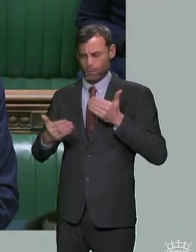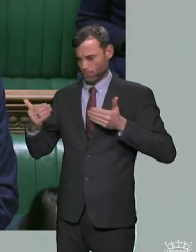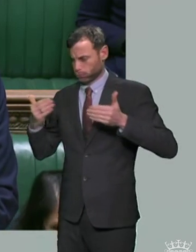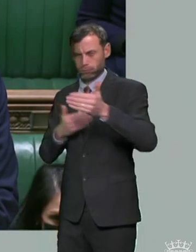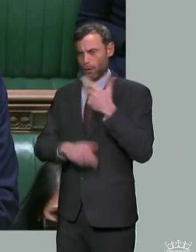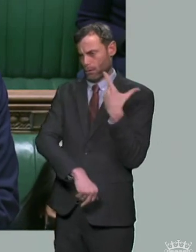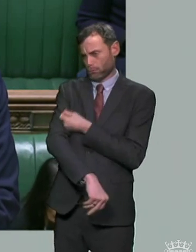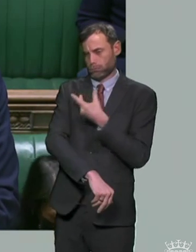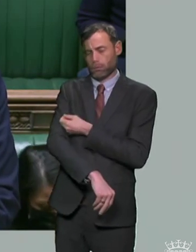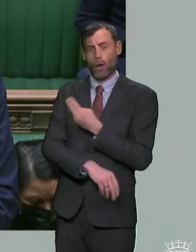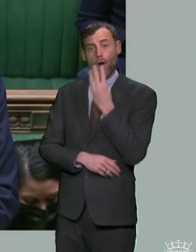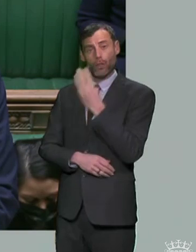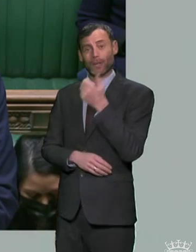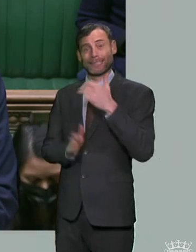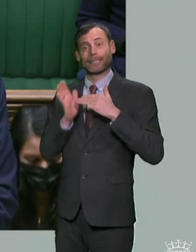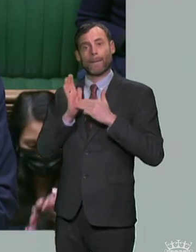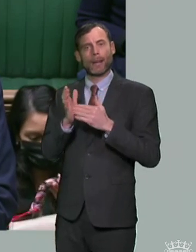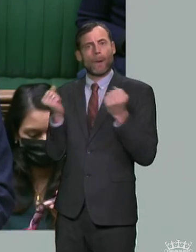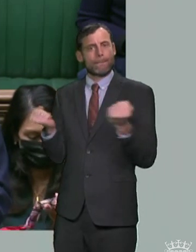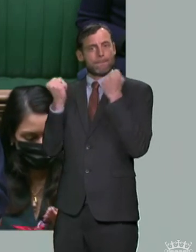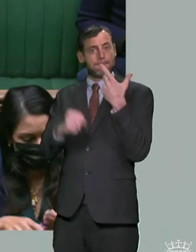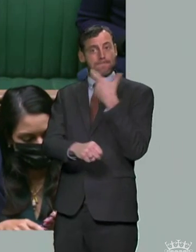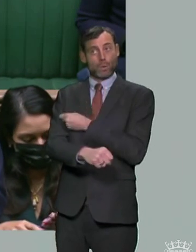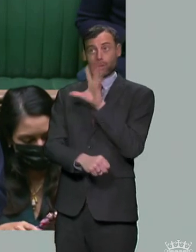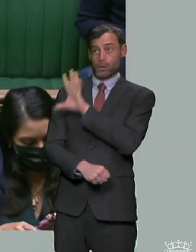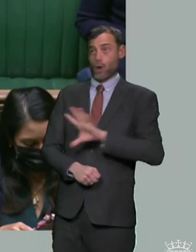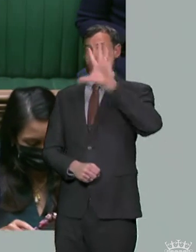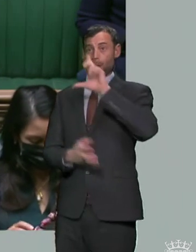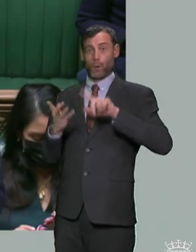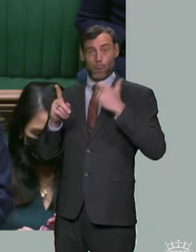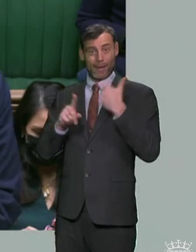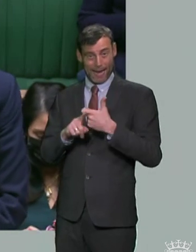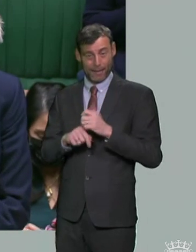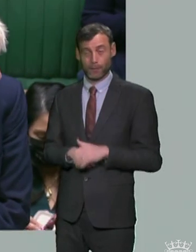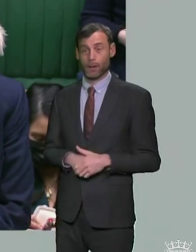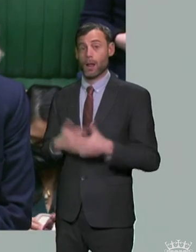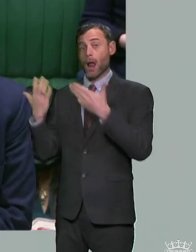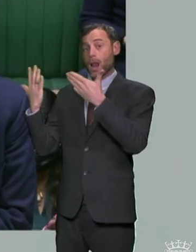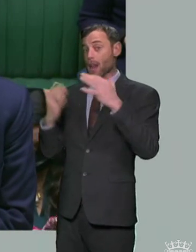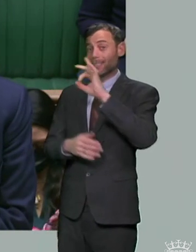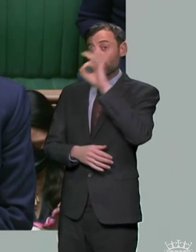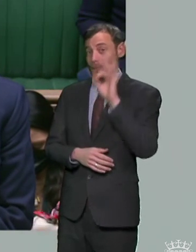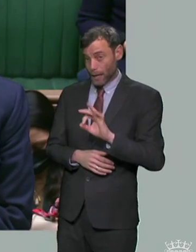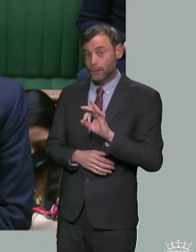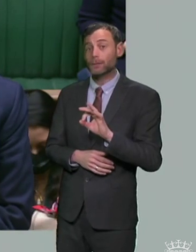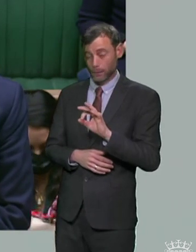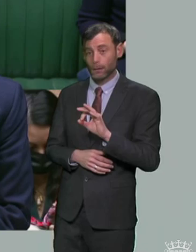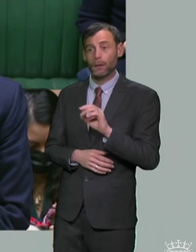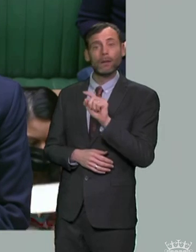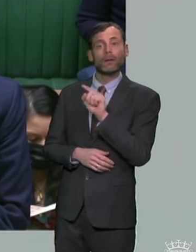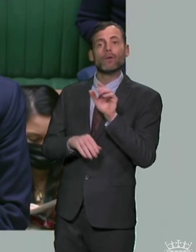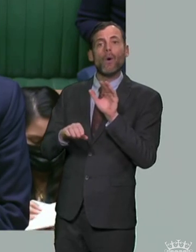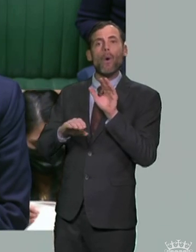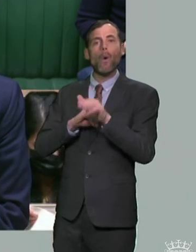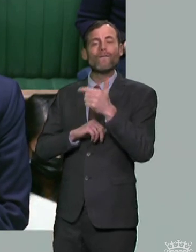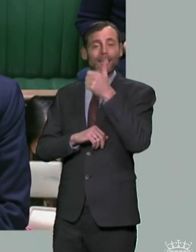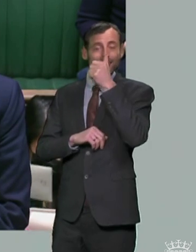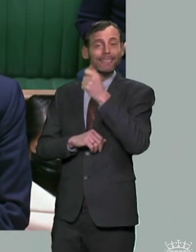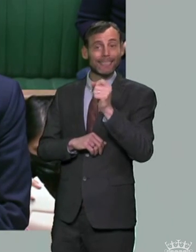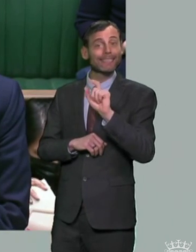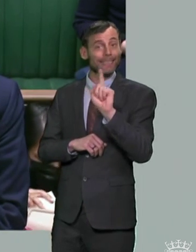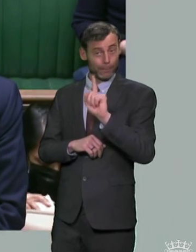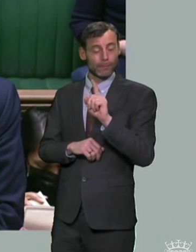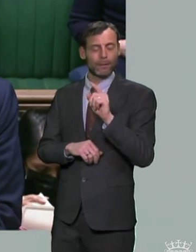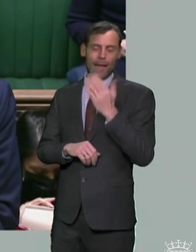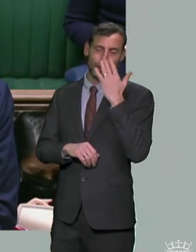There are more than 36 million boosters now in arms across the UK, including more than 90% of all over-60s in England.